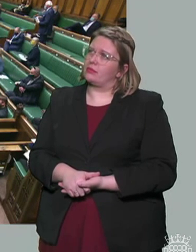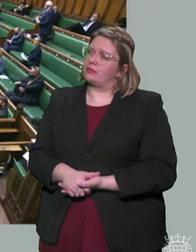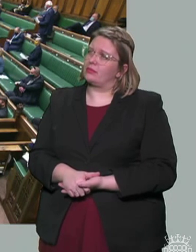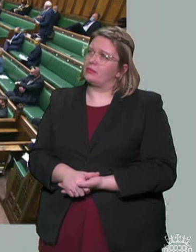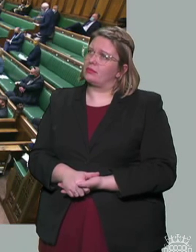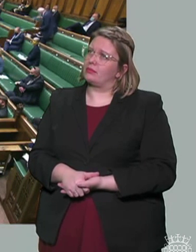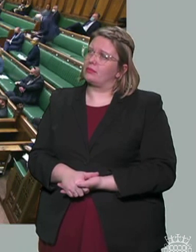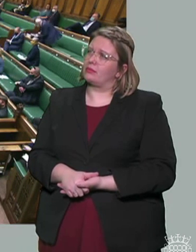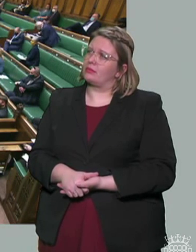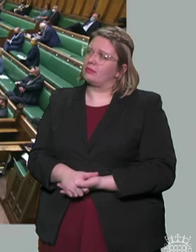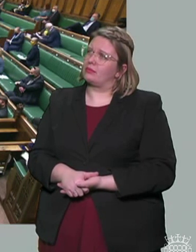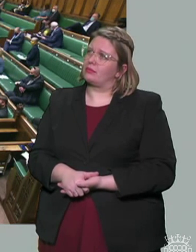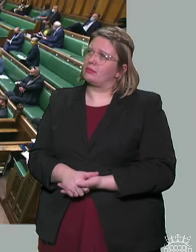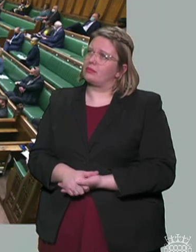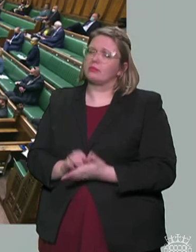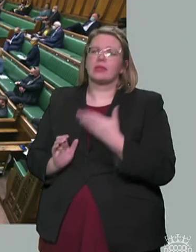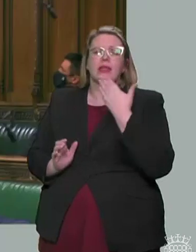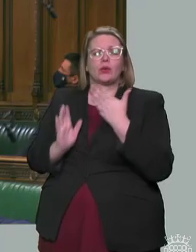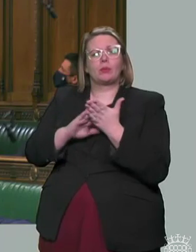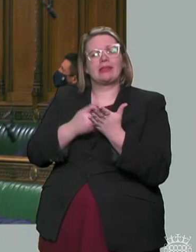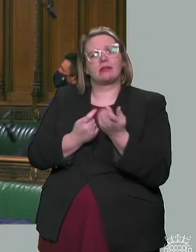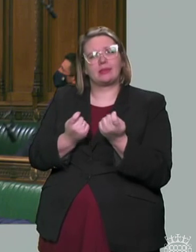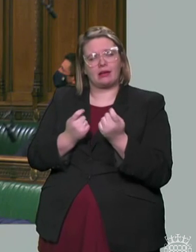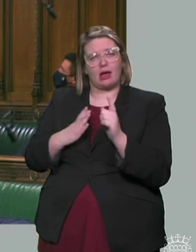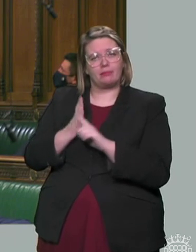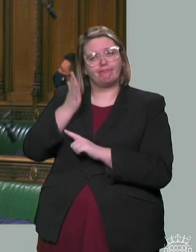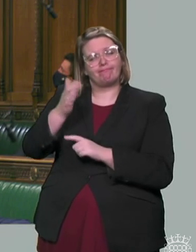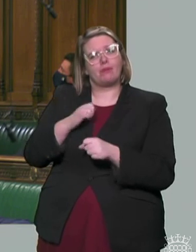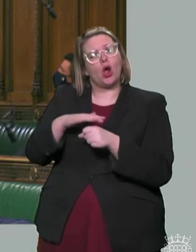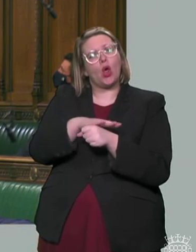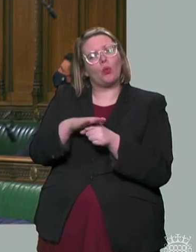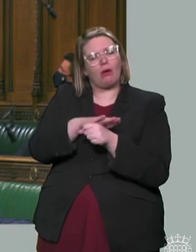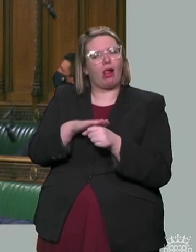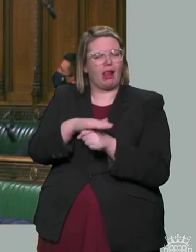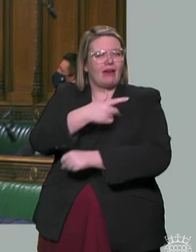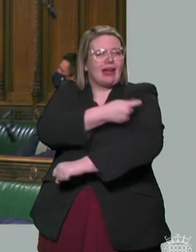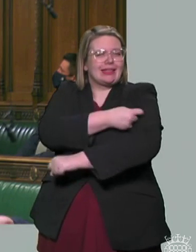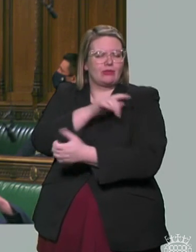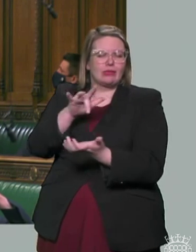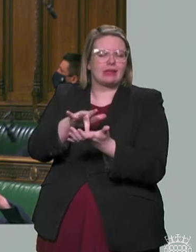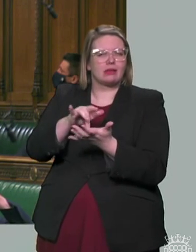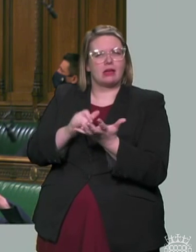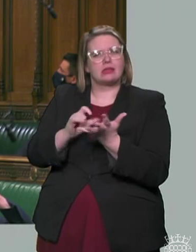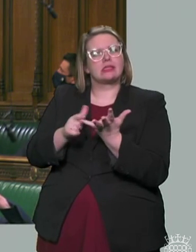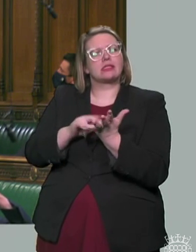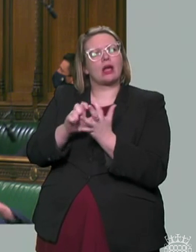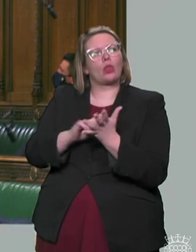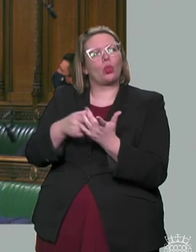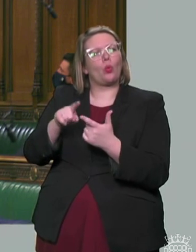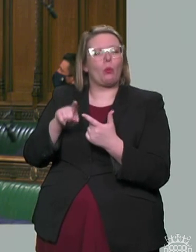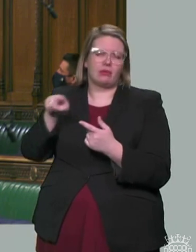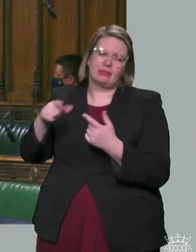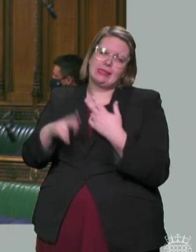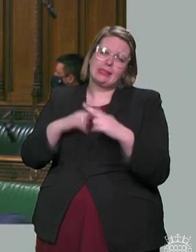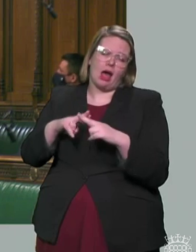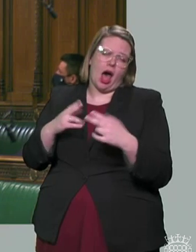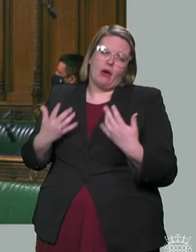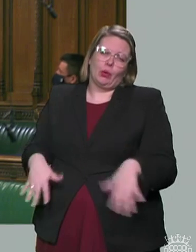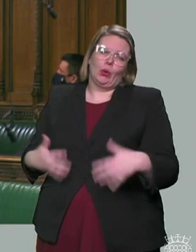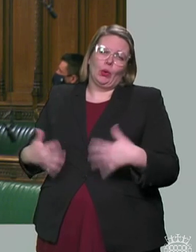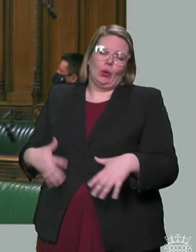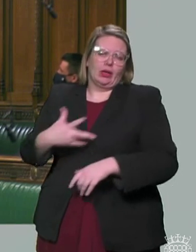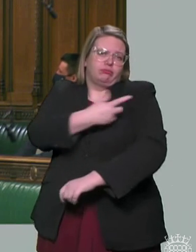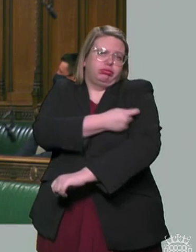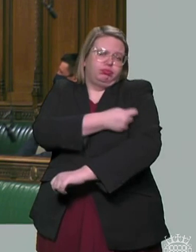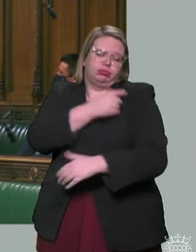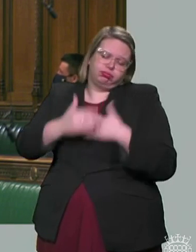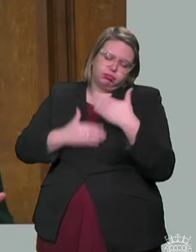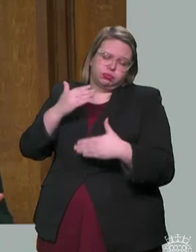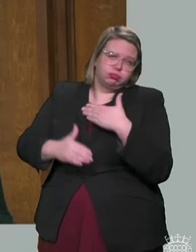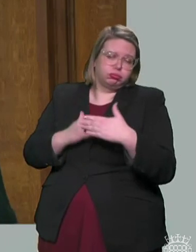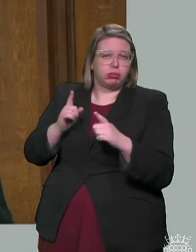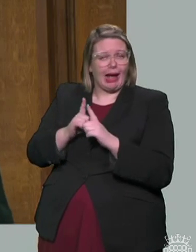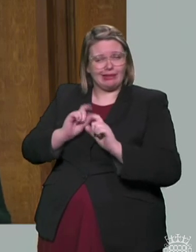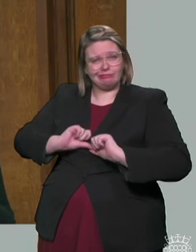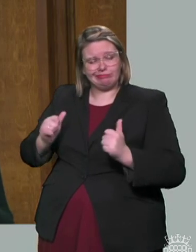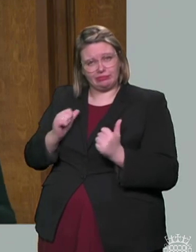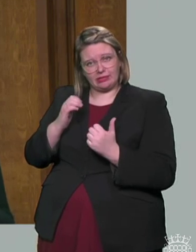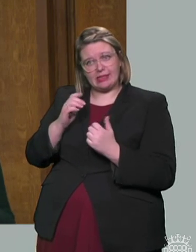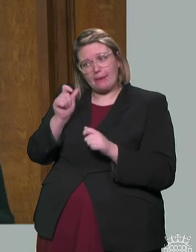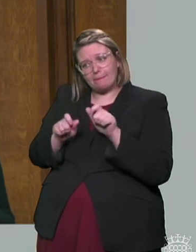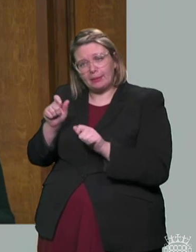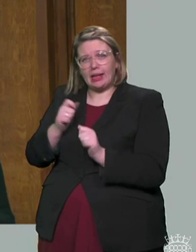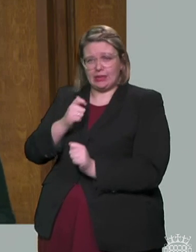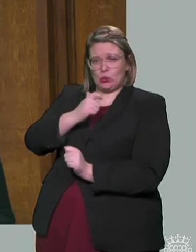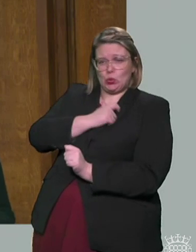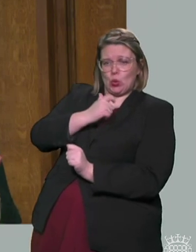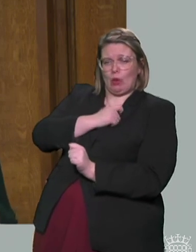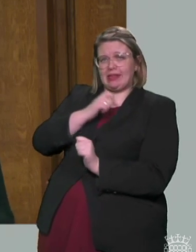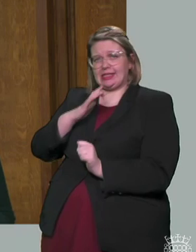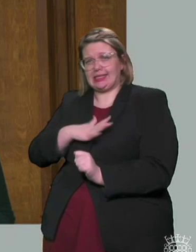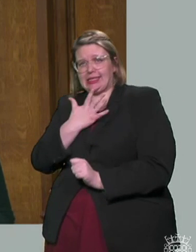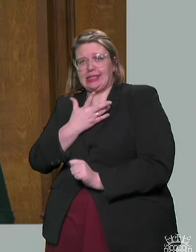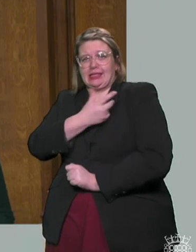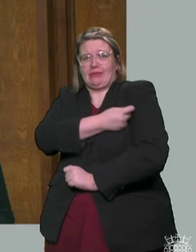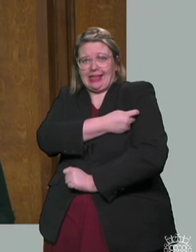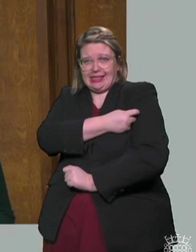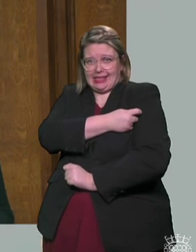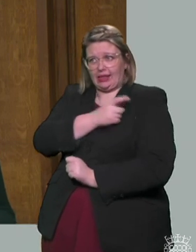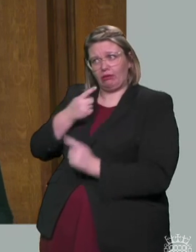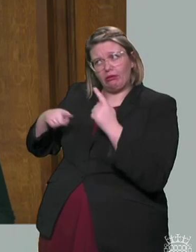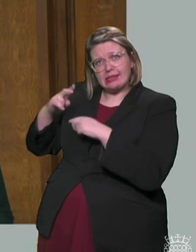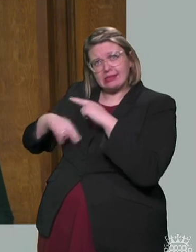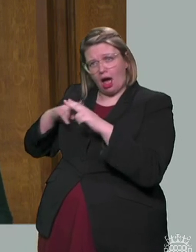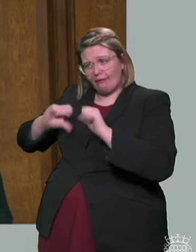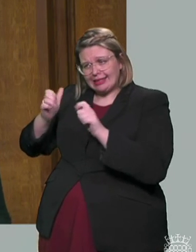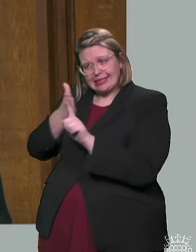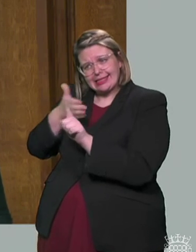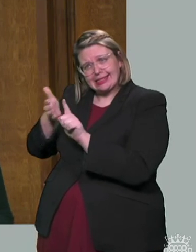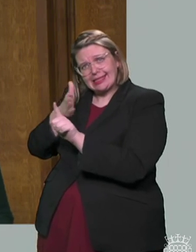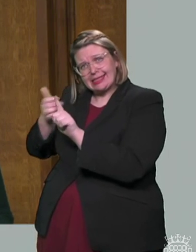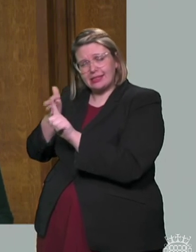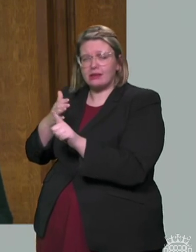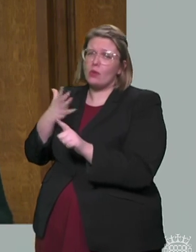I was fortunate to visit our new vaccination hub in Scunthorpe and speak to the healthcare professionals and staff who are doing a tremendous job, not just of jabbing people in the arm very efficiently but of reassuring the small number of residents who are still nervous about joining the rest of us in having our vaccinations.